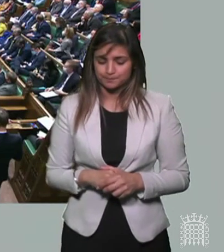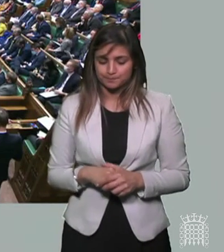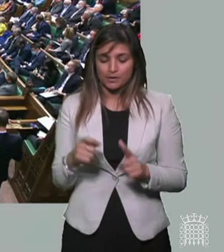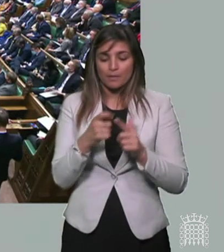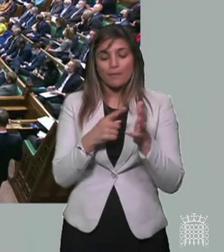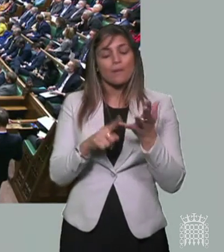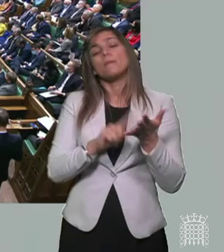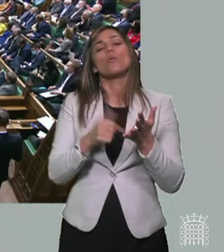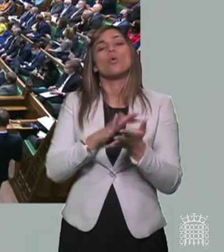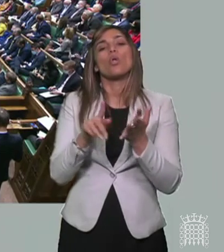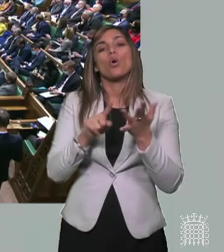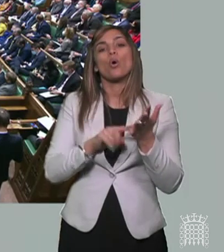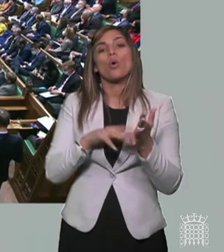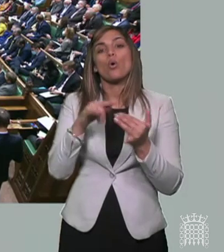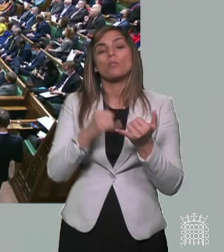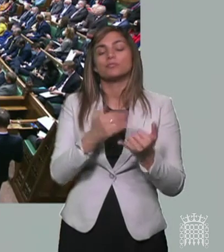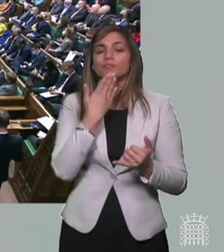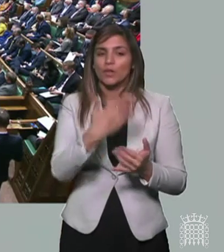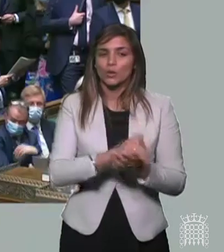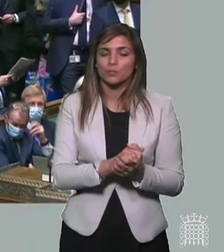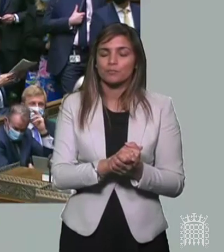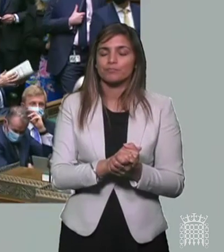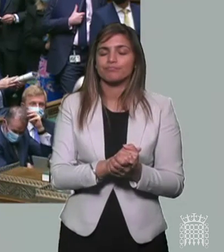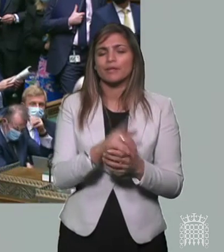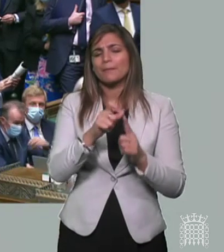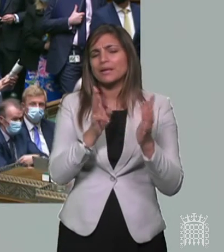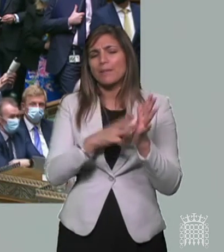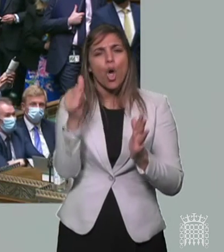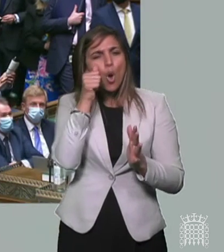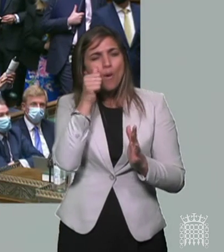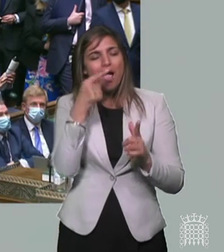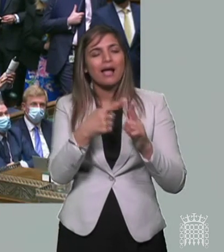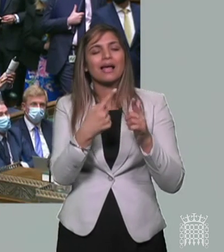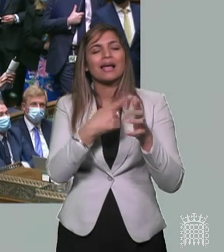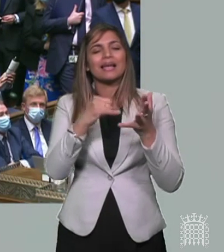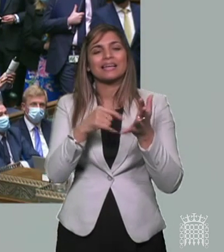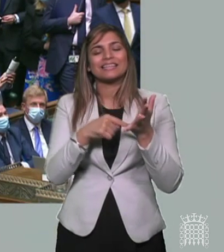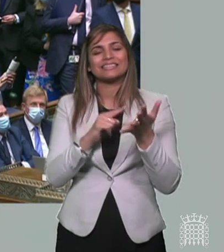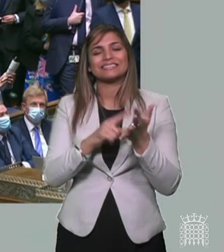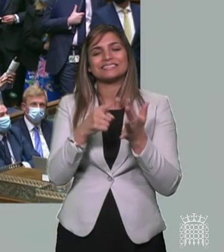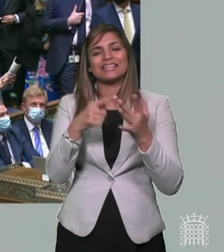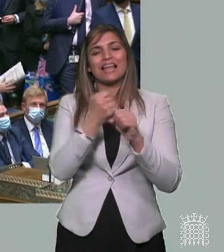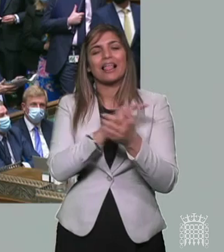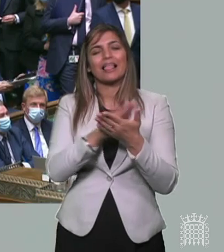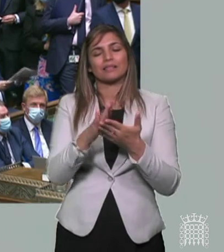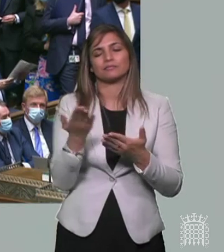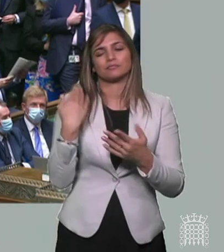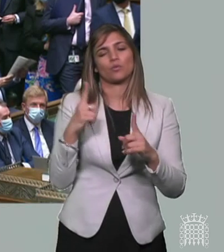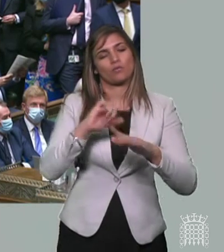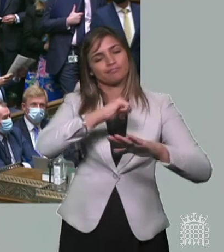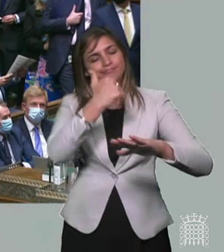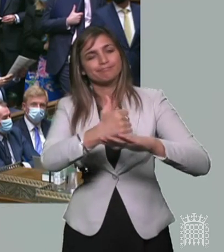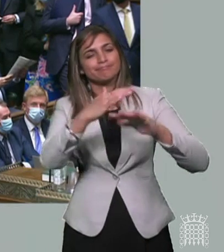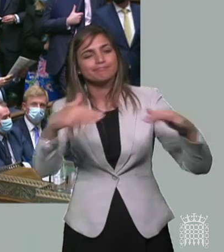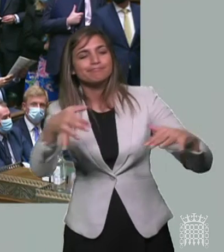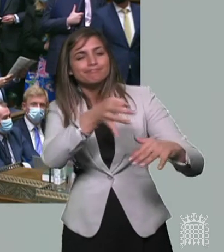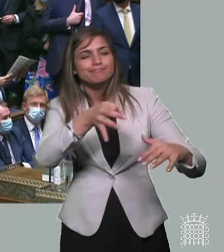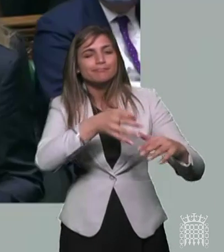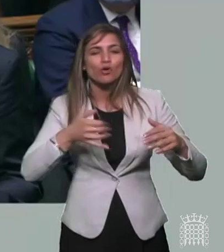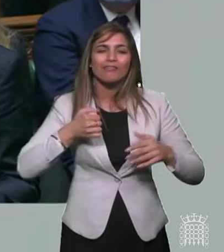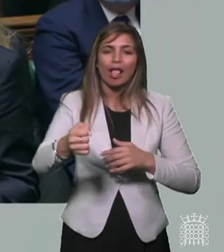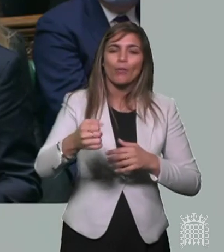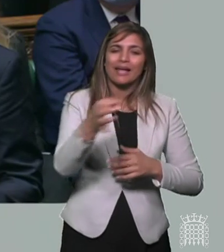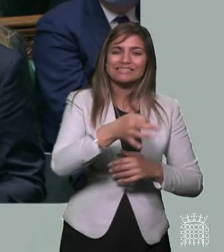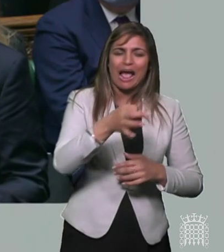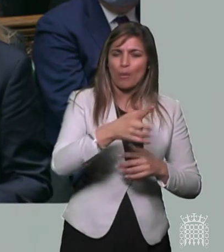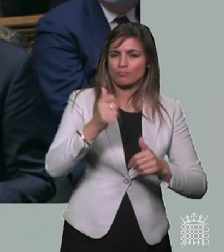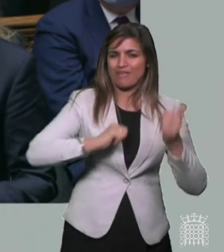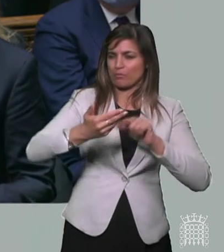The Prime Minister will be aware that Eastleigh was formed as a railway town and, from producing locomotives and carriages to building gliders for the D-day landings, Eastleigh has a proud railway heritage.